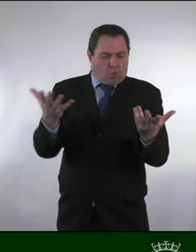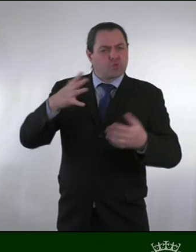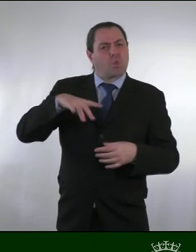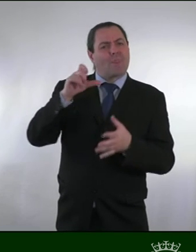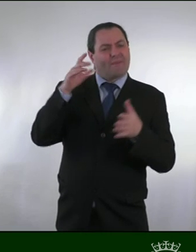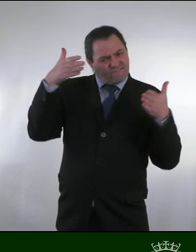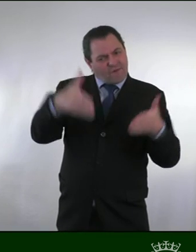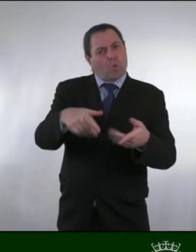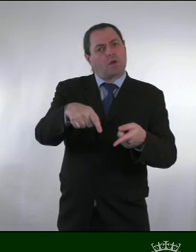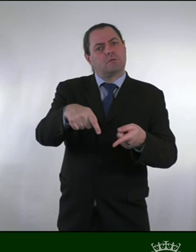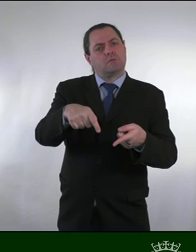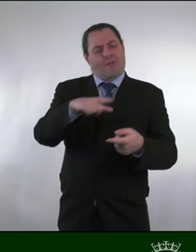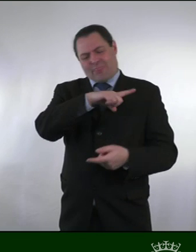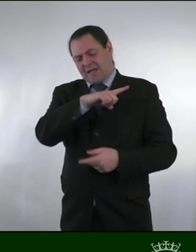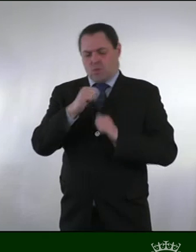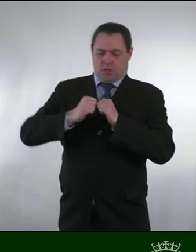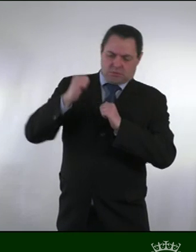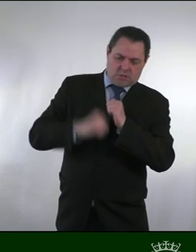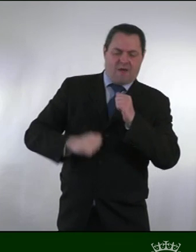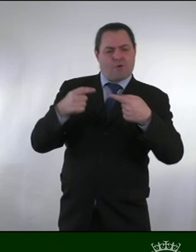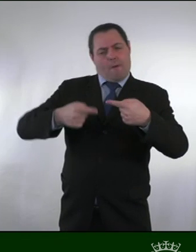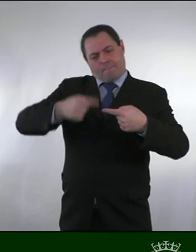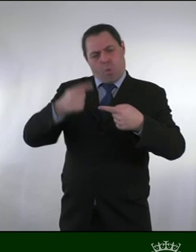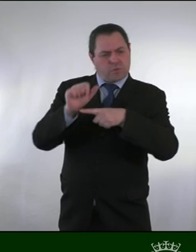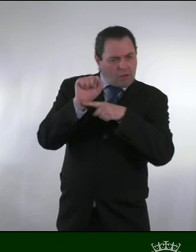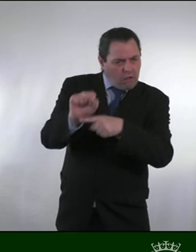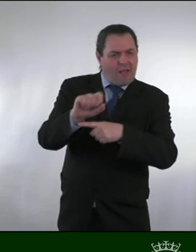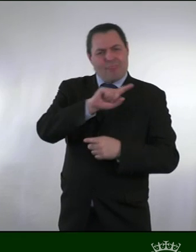That is why we have instituted one of the toughest border regimes in the world.